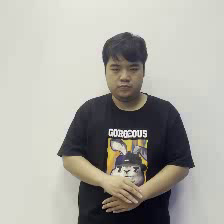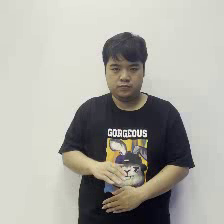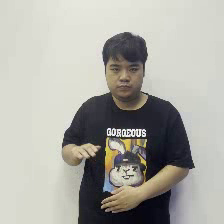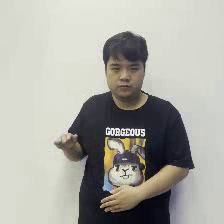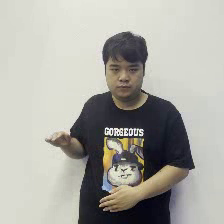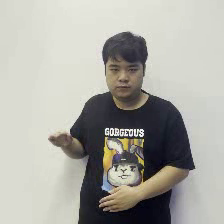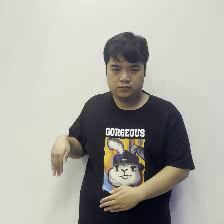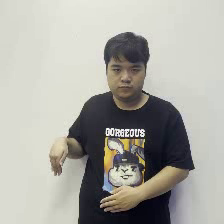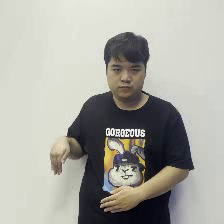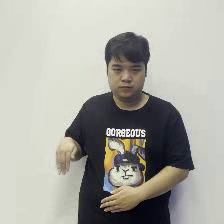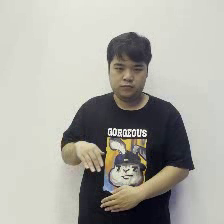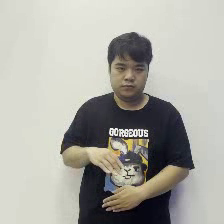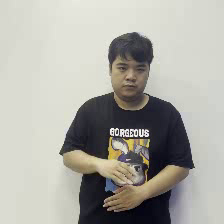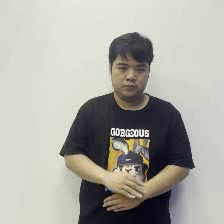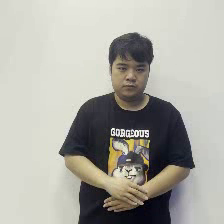Phía sau